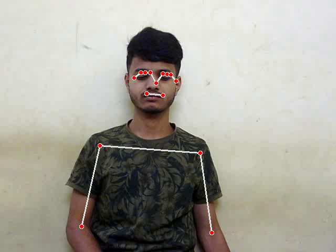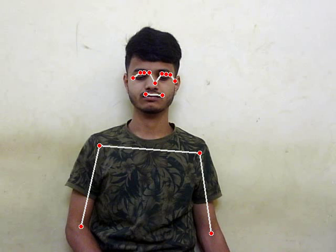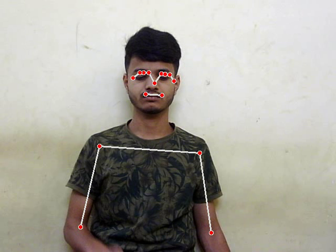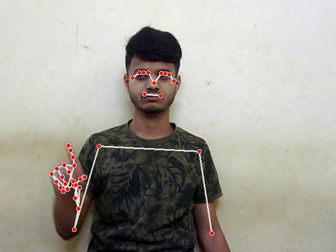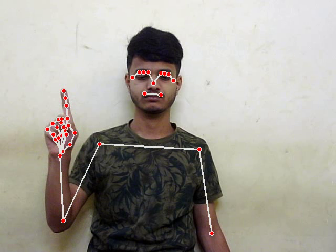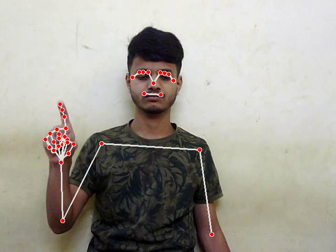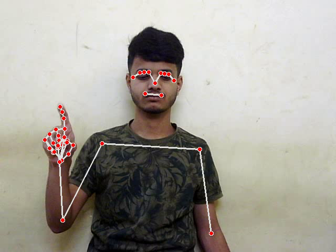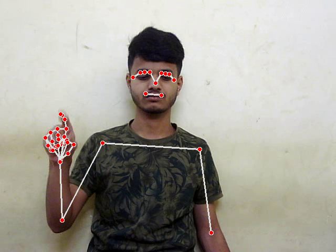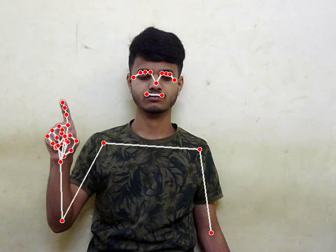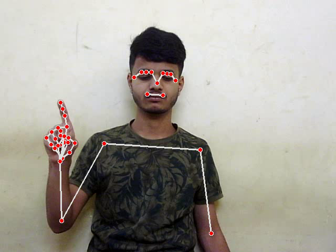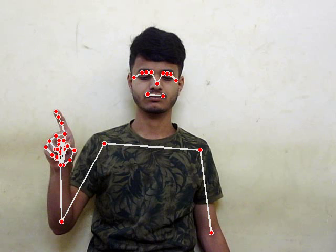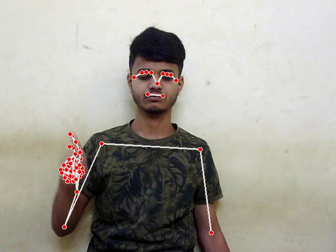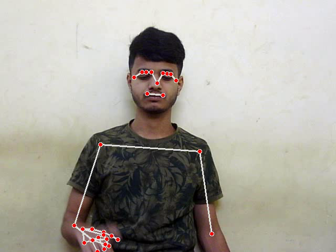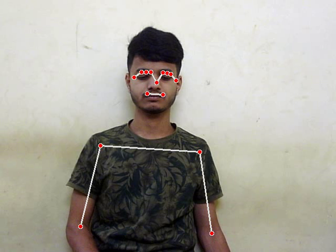need